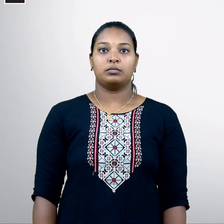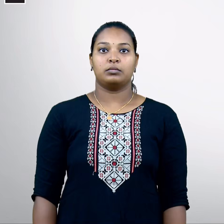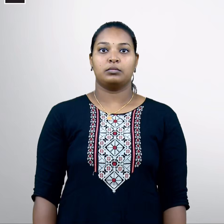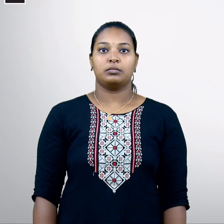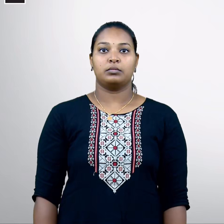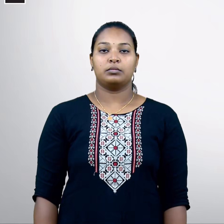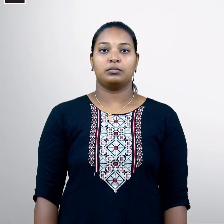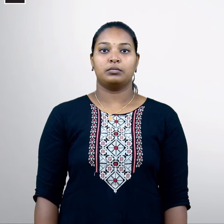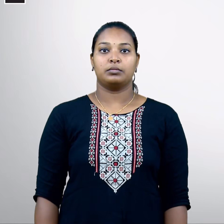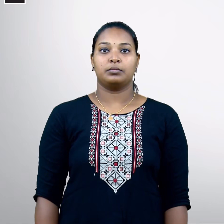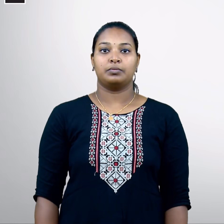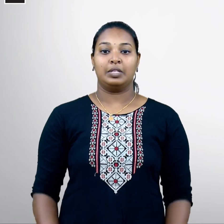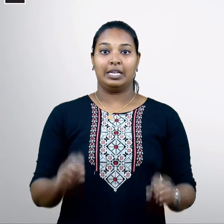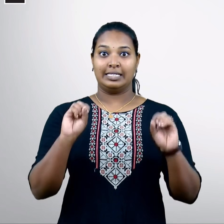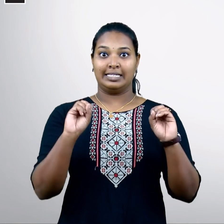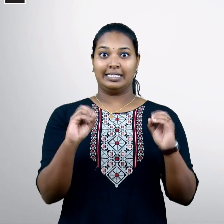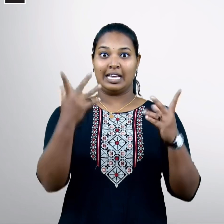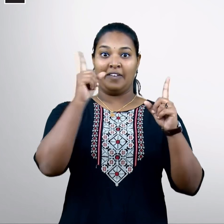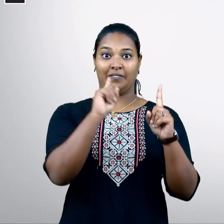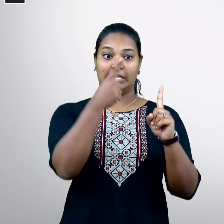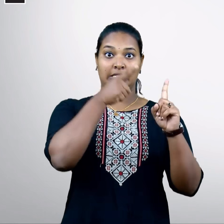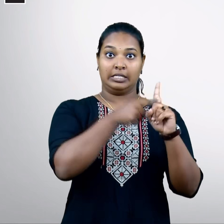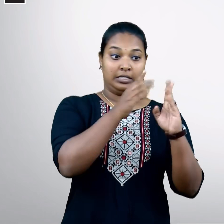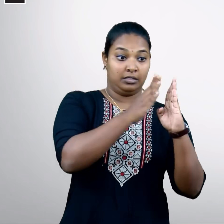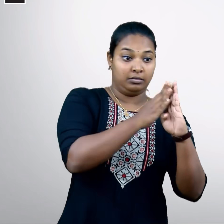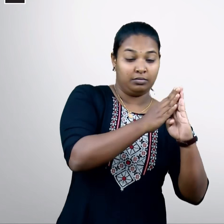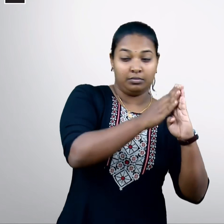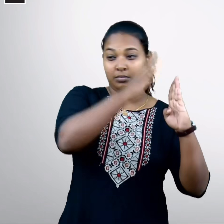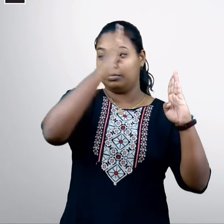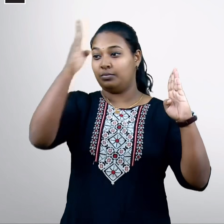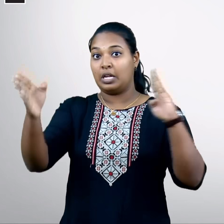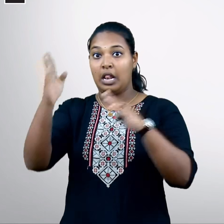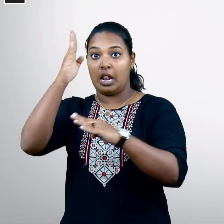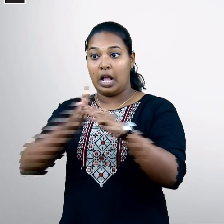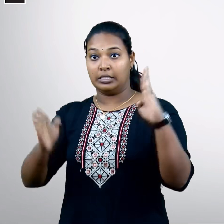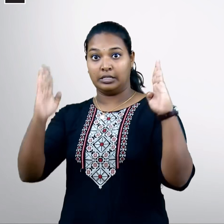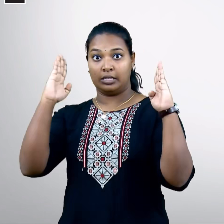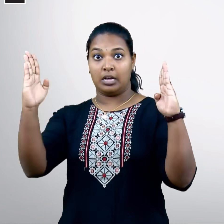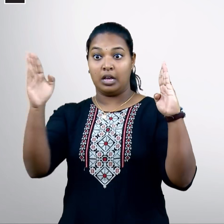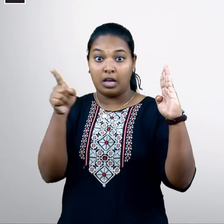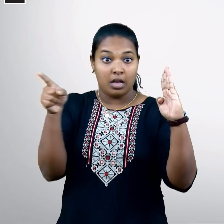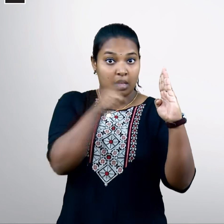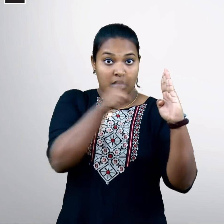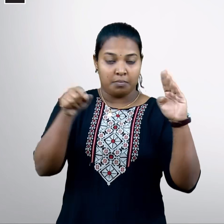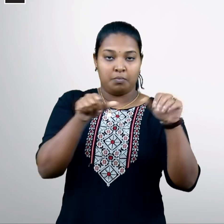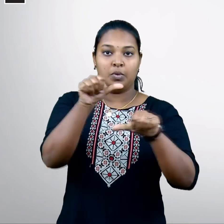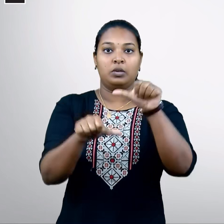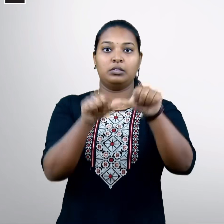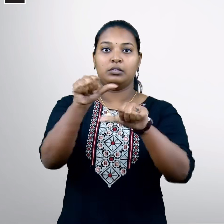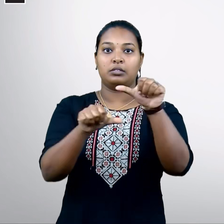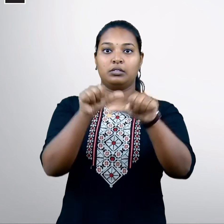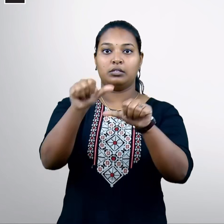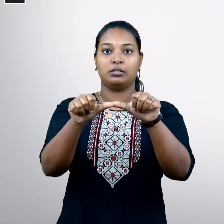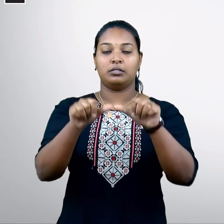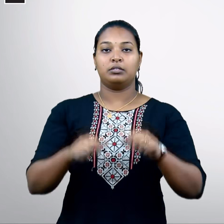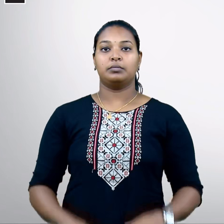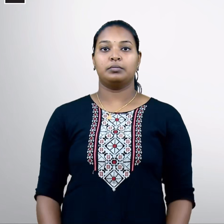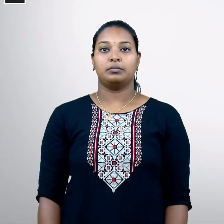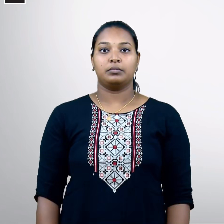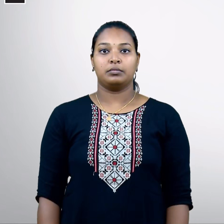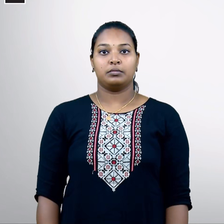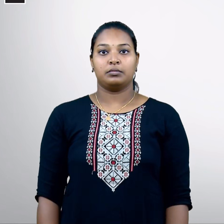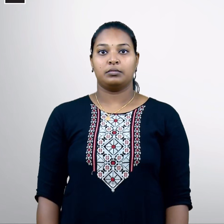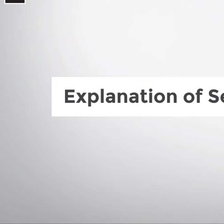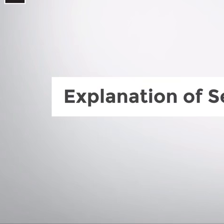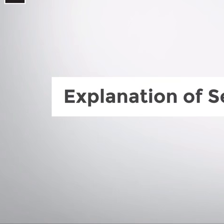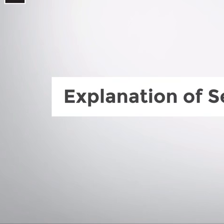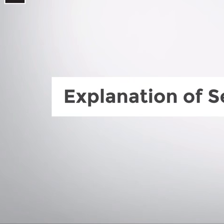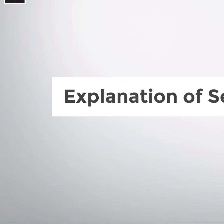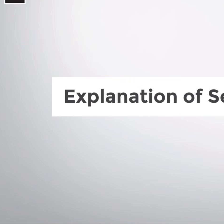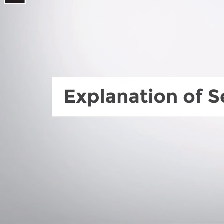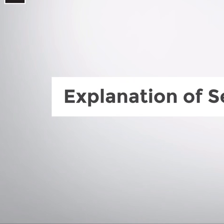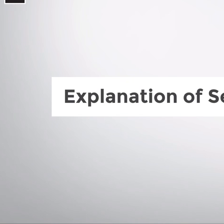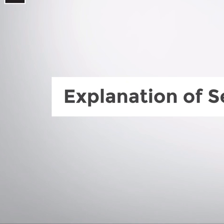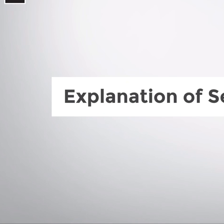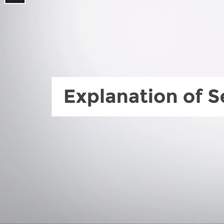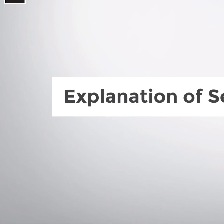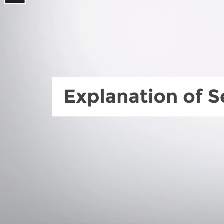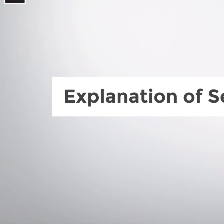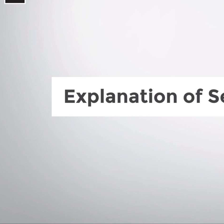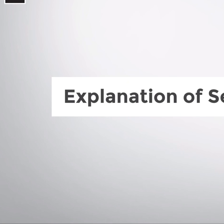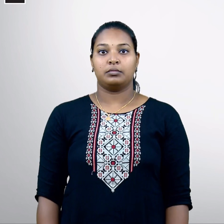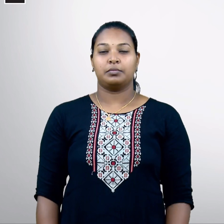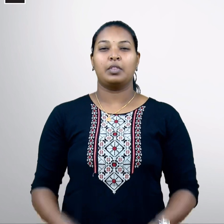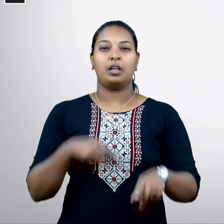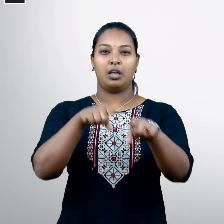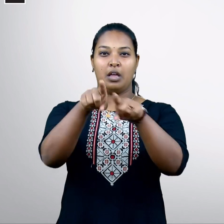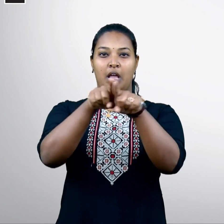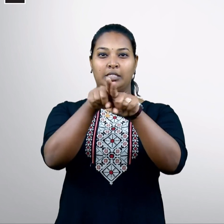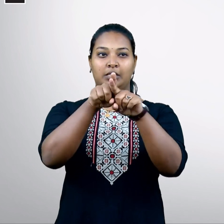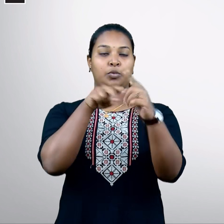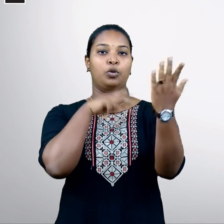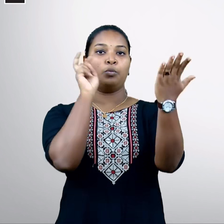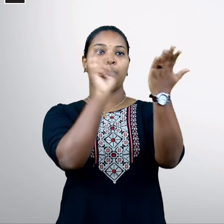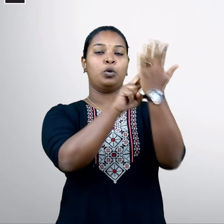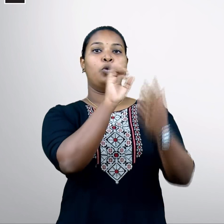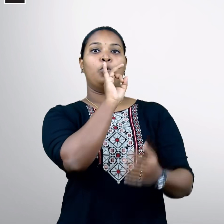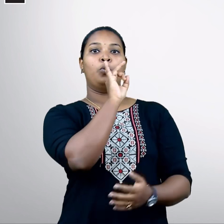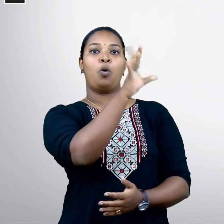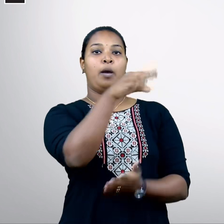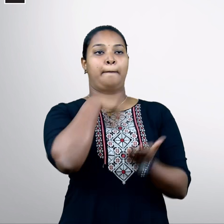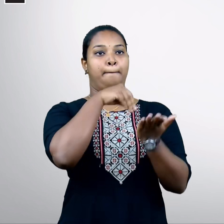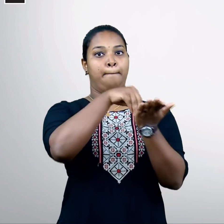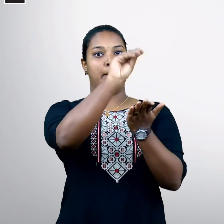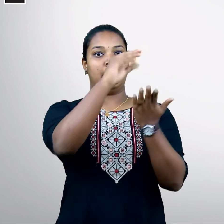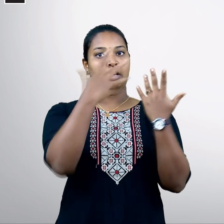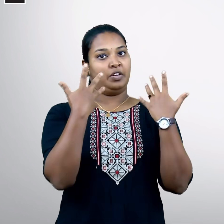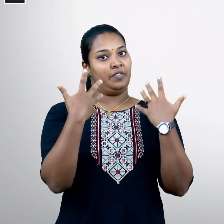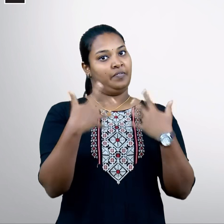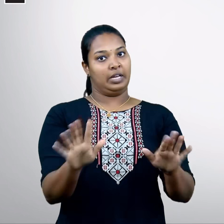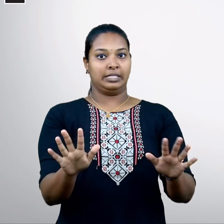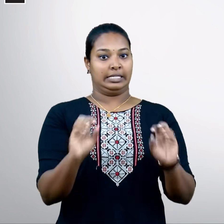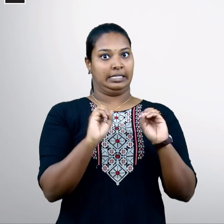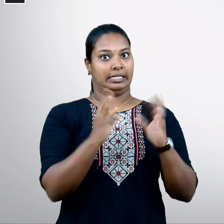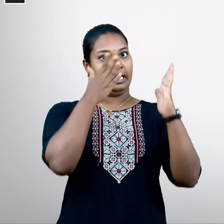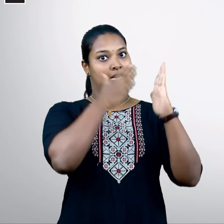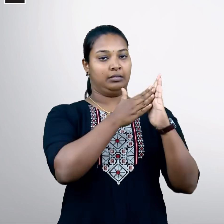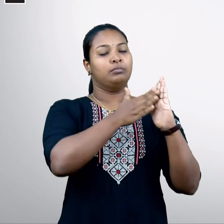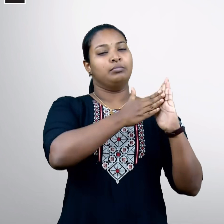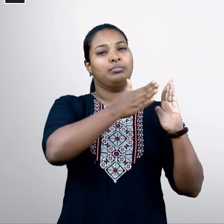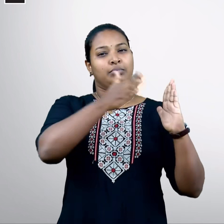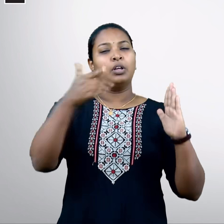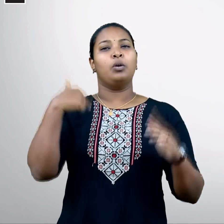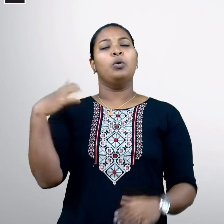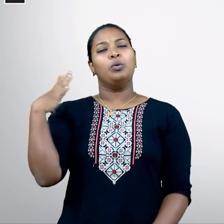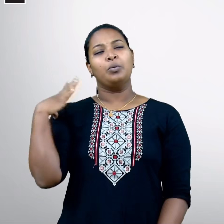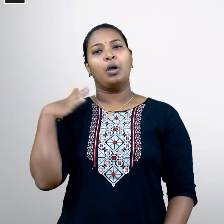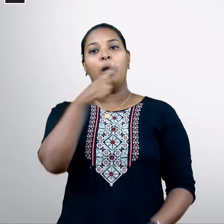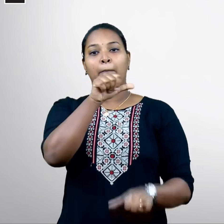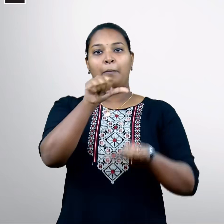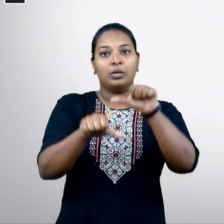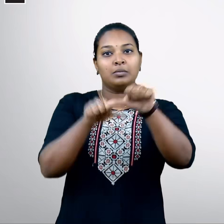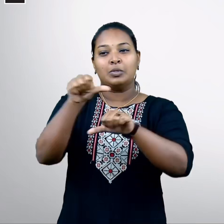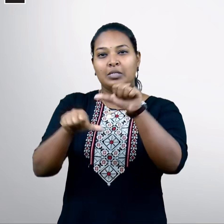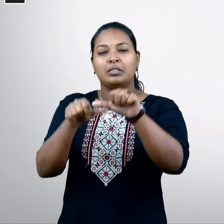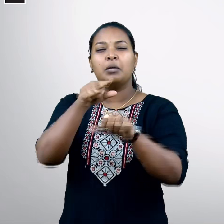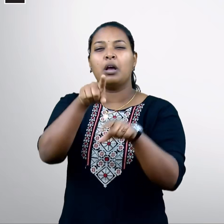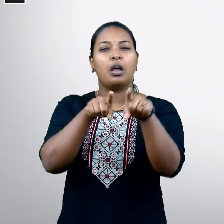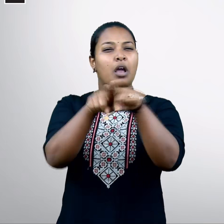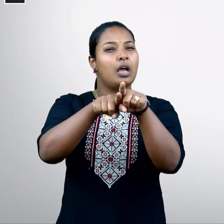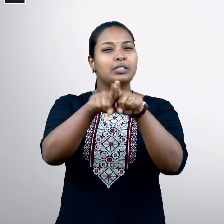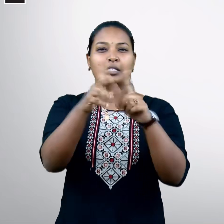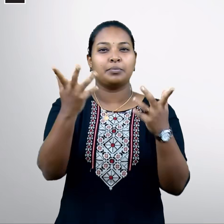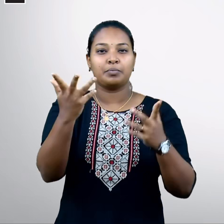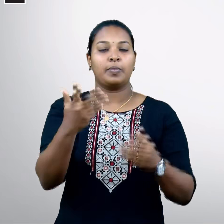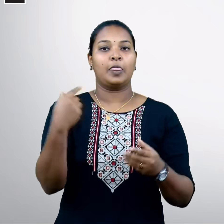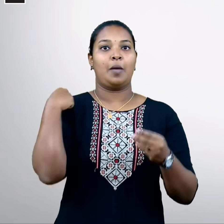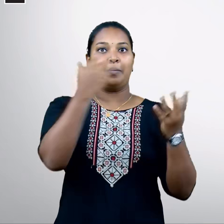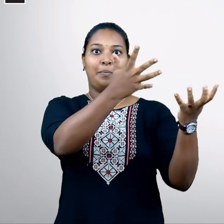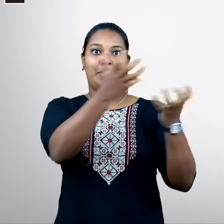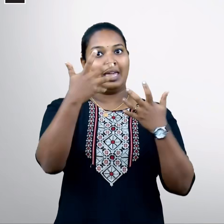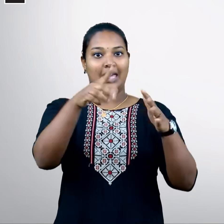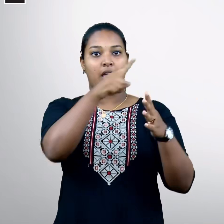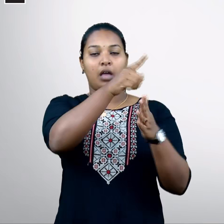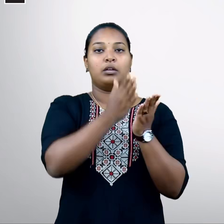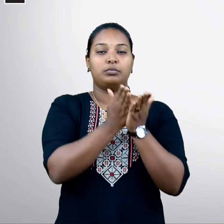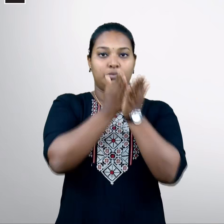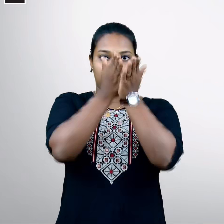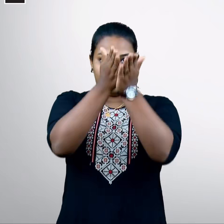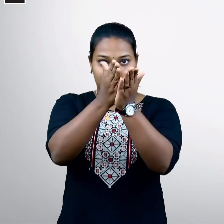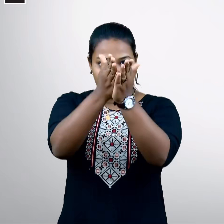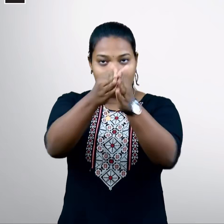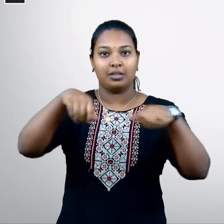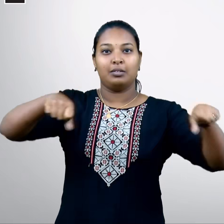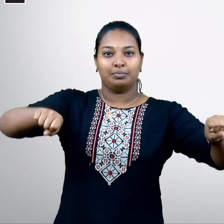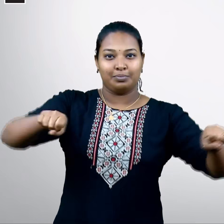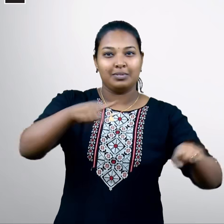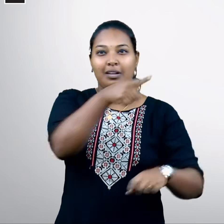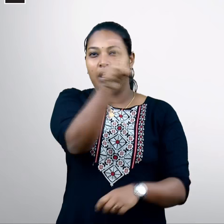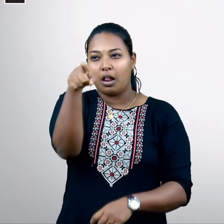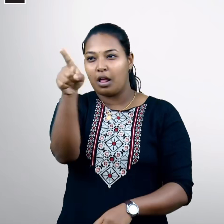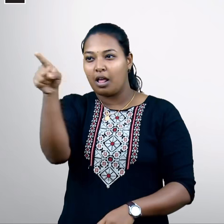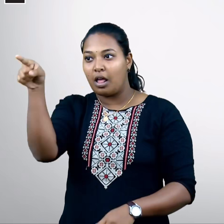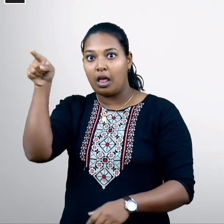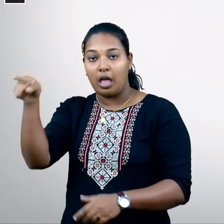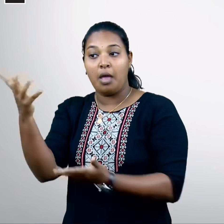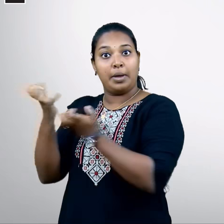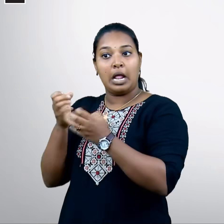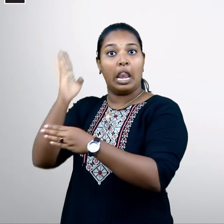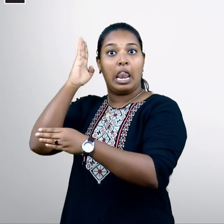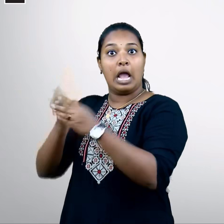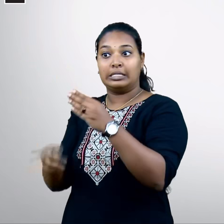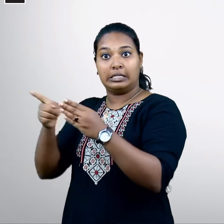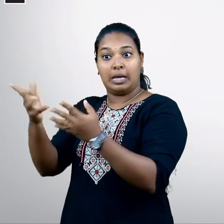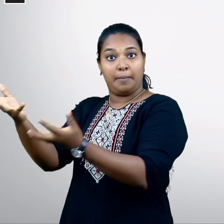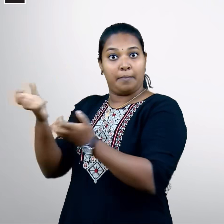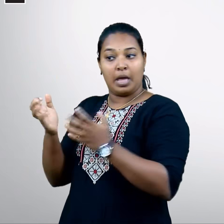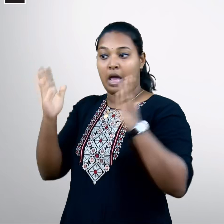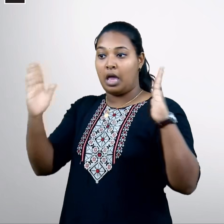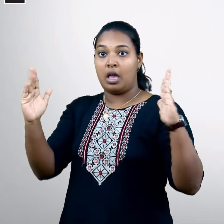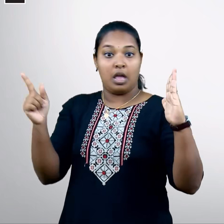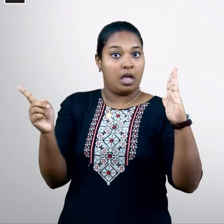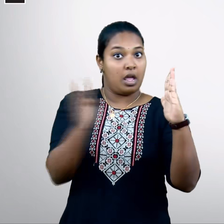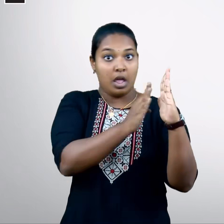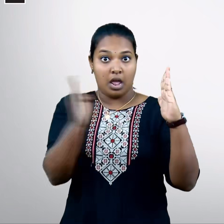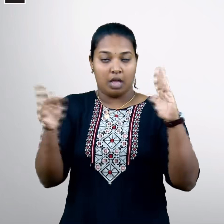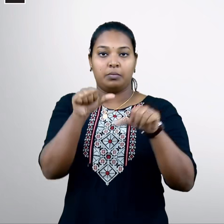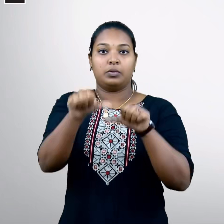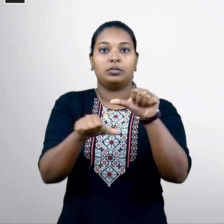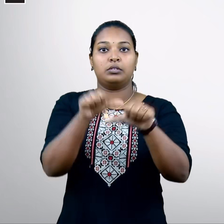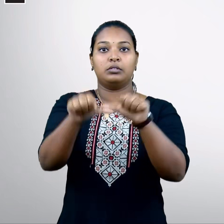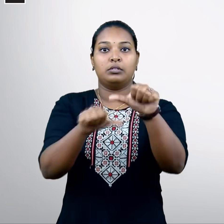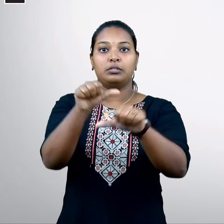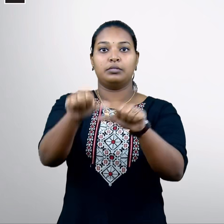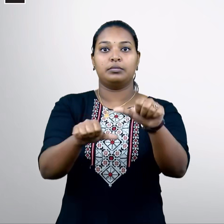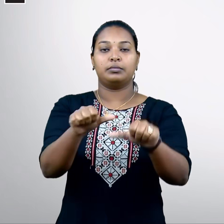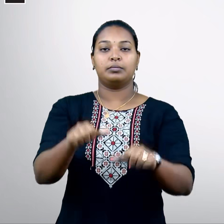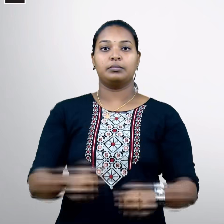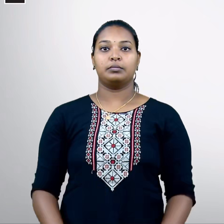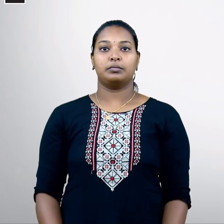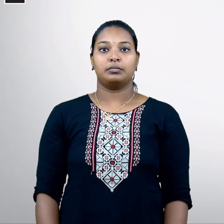Settlement Cycle